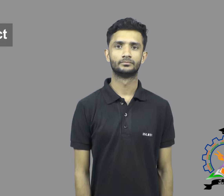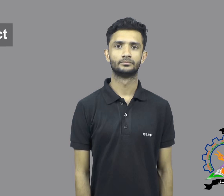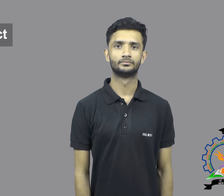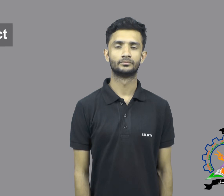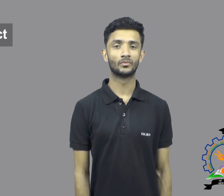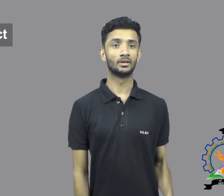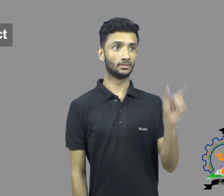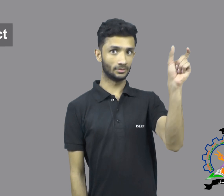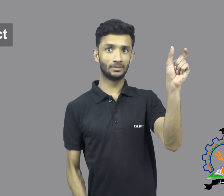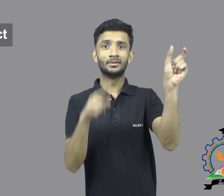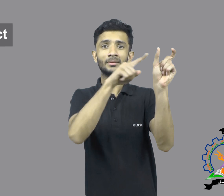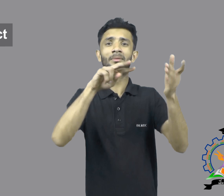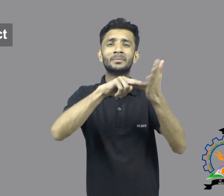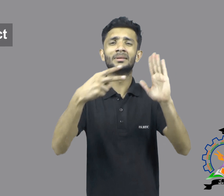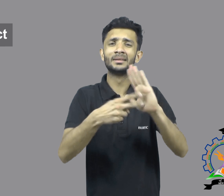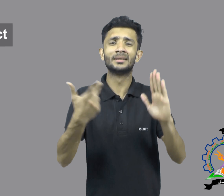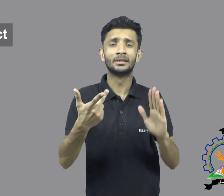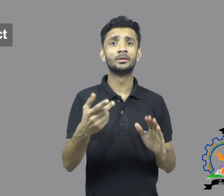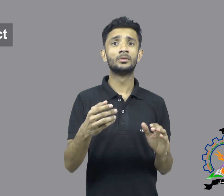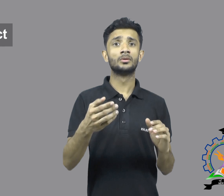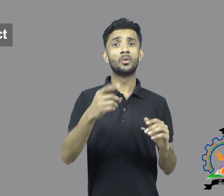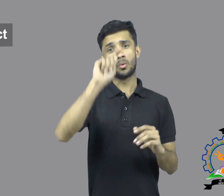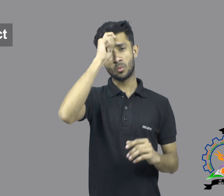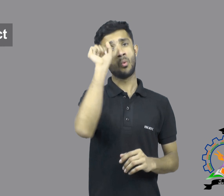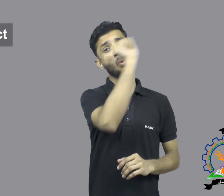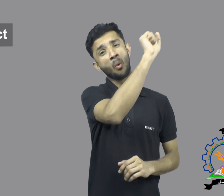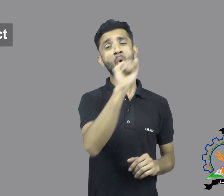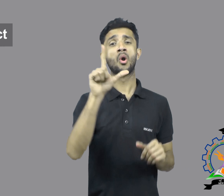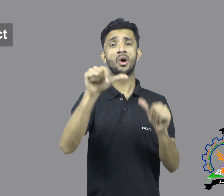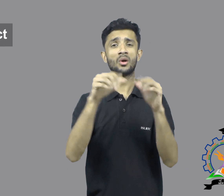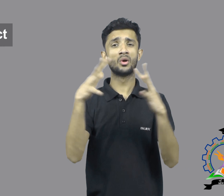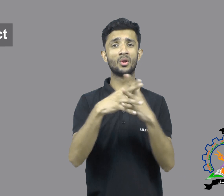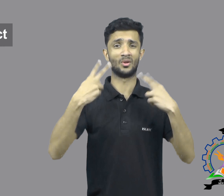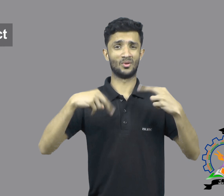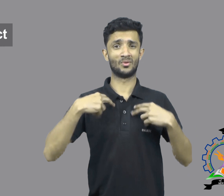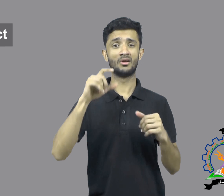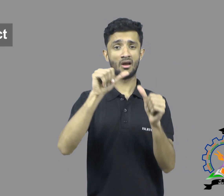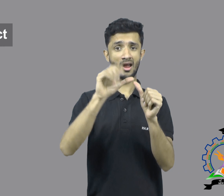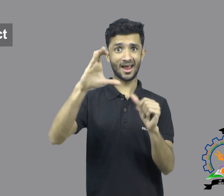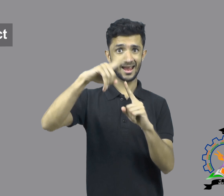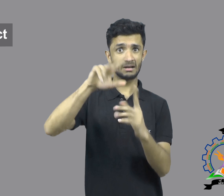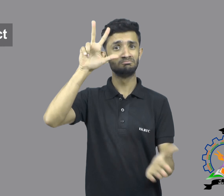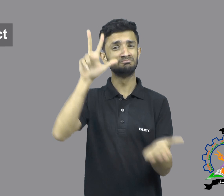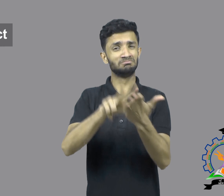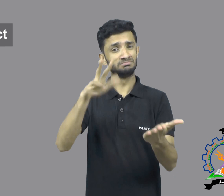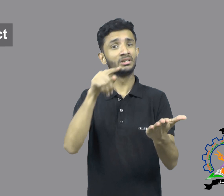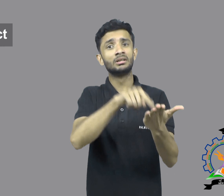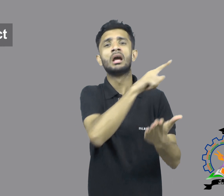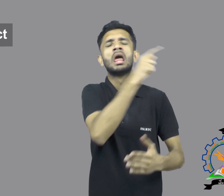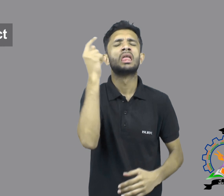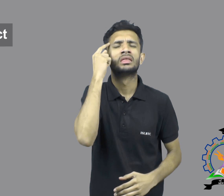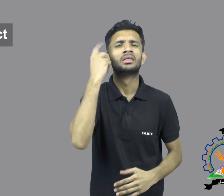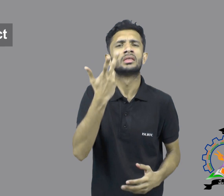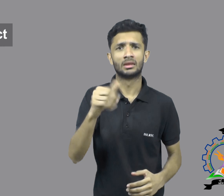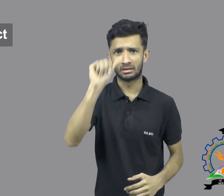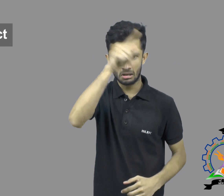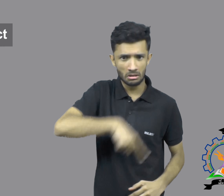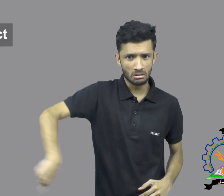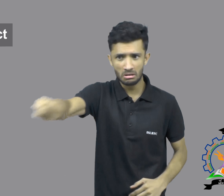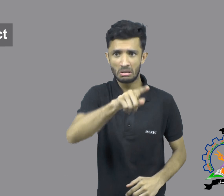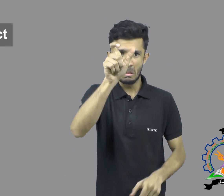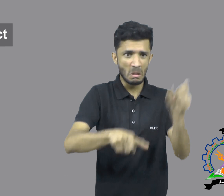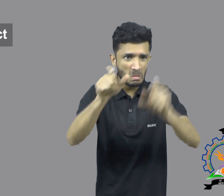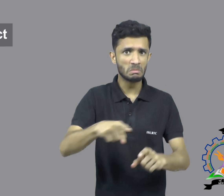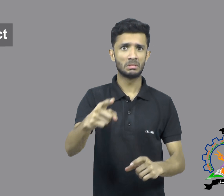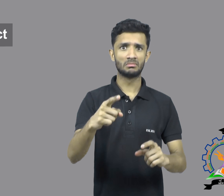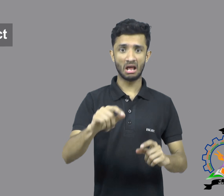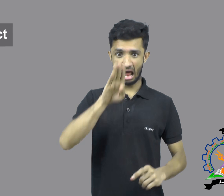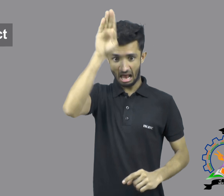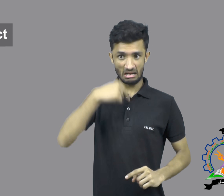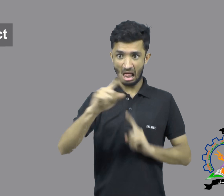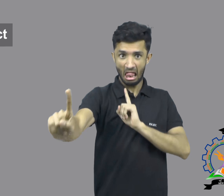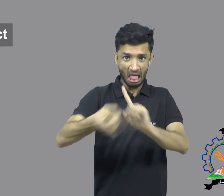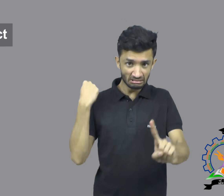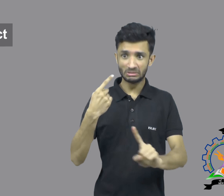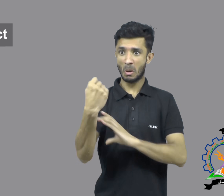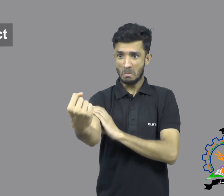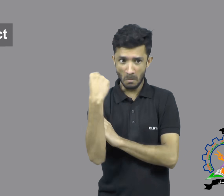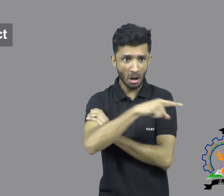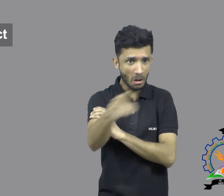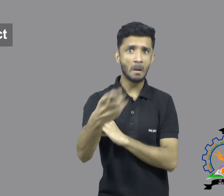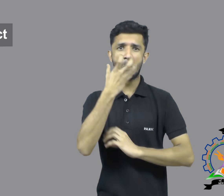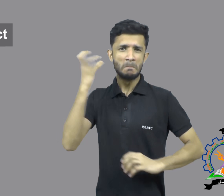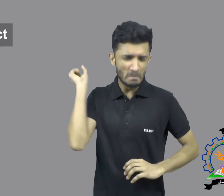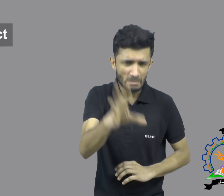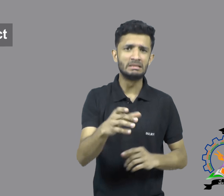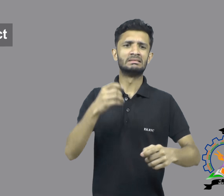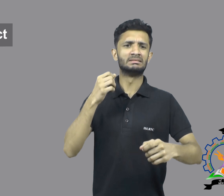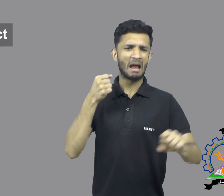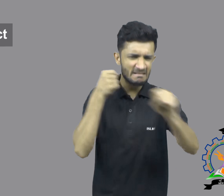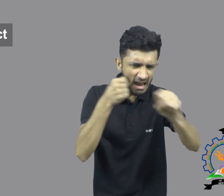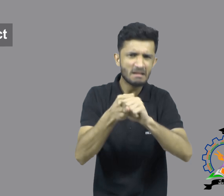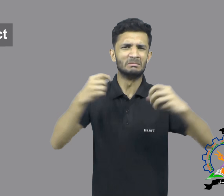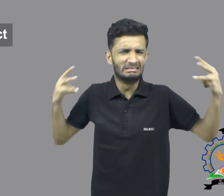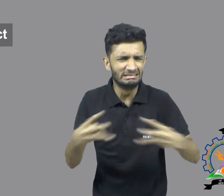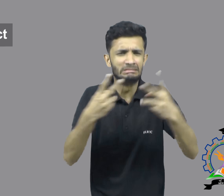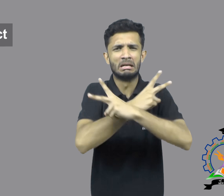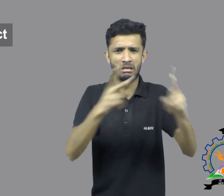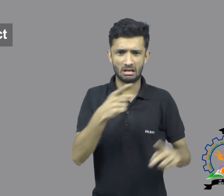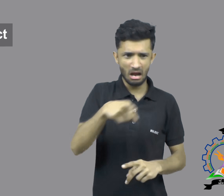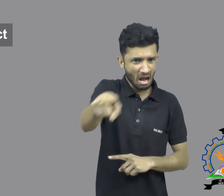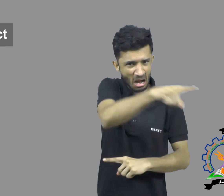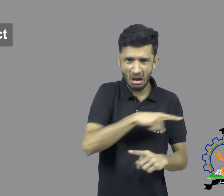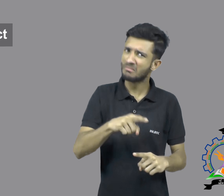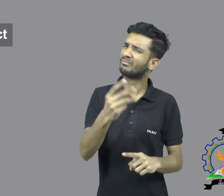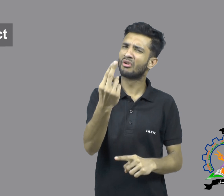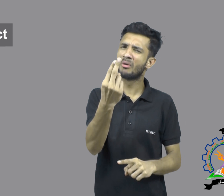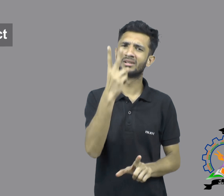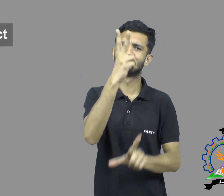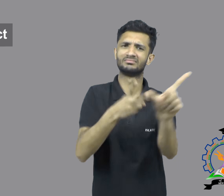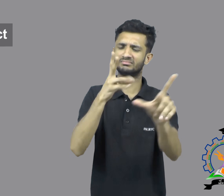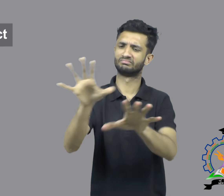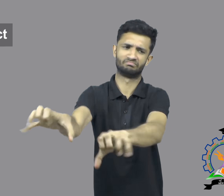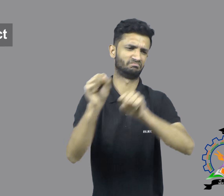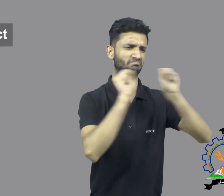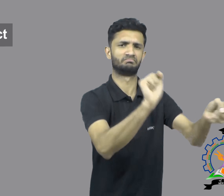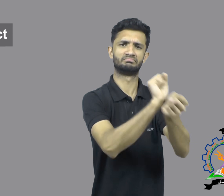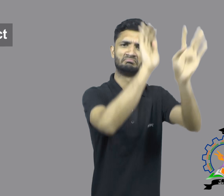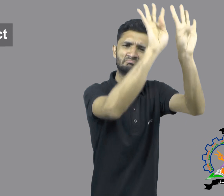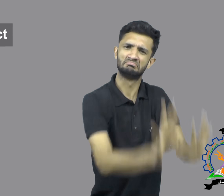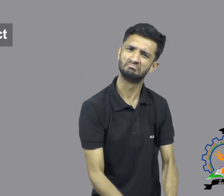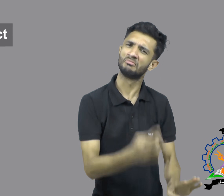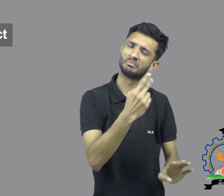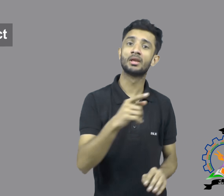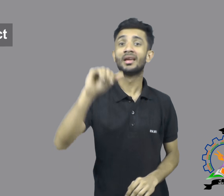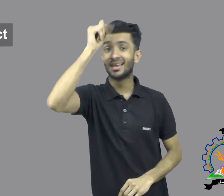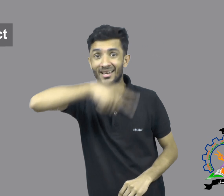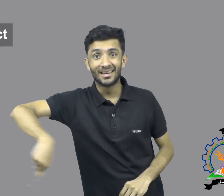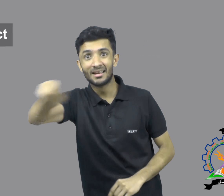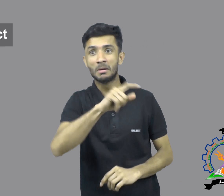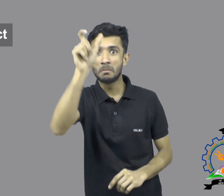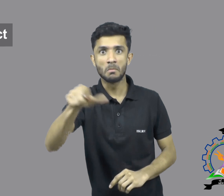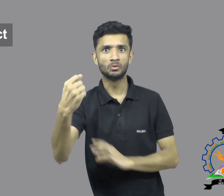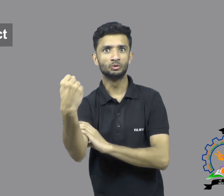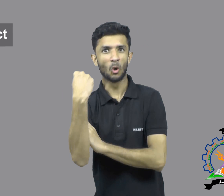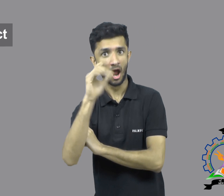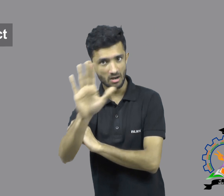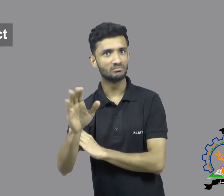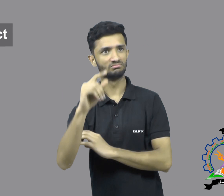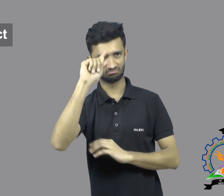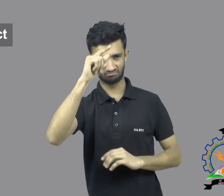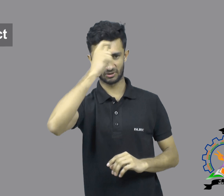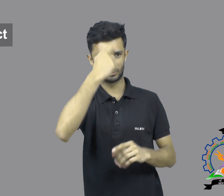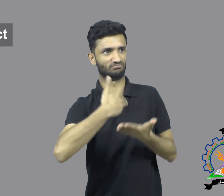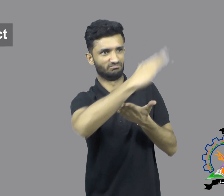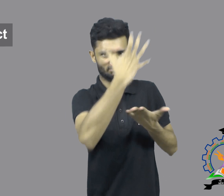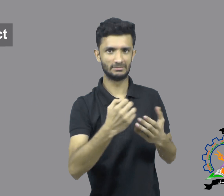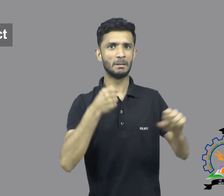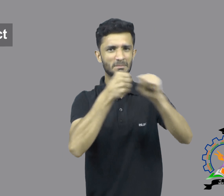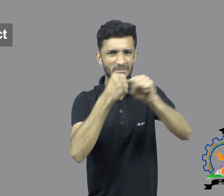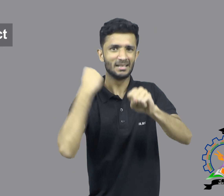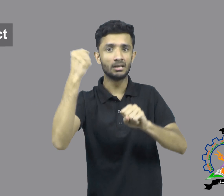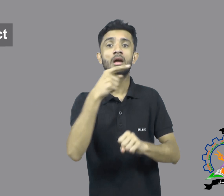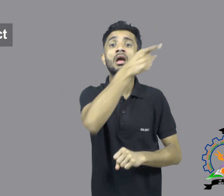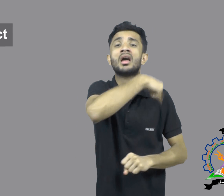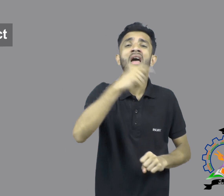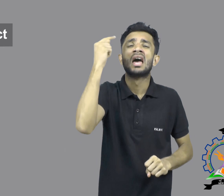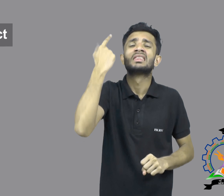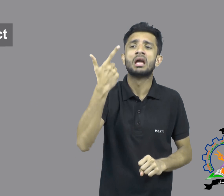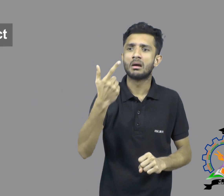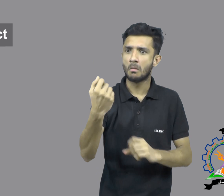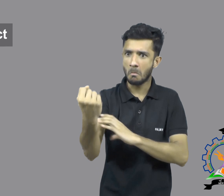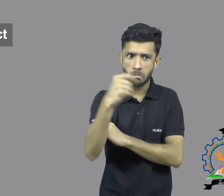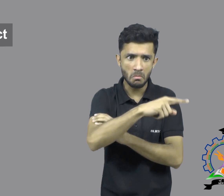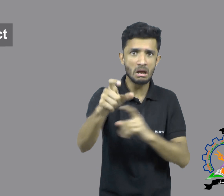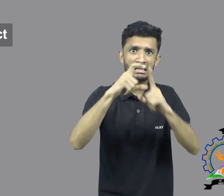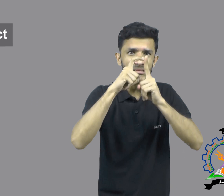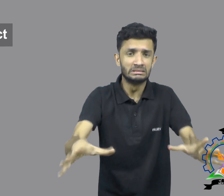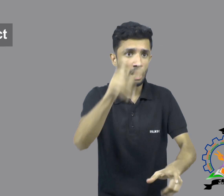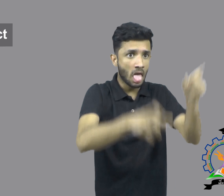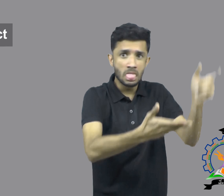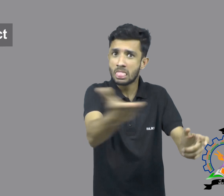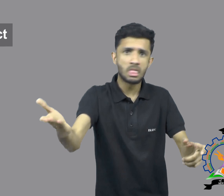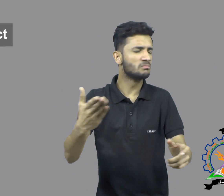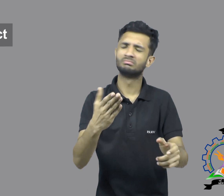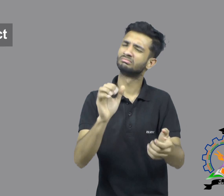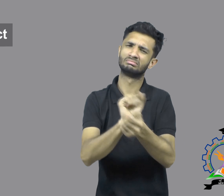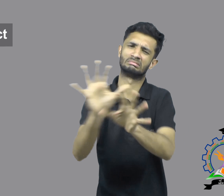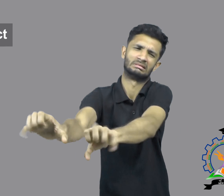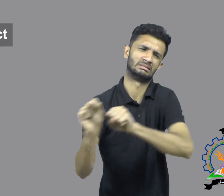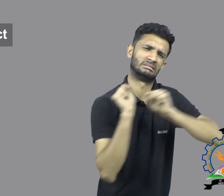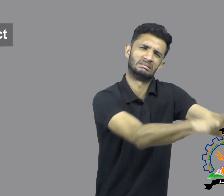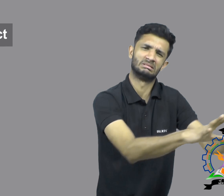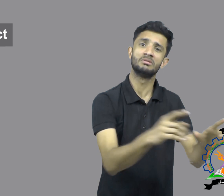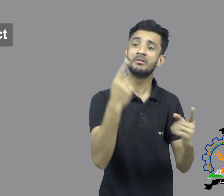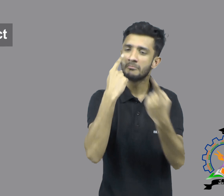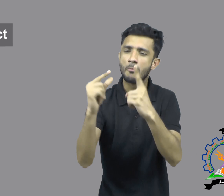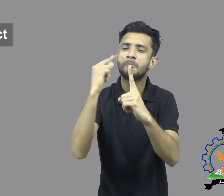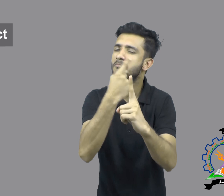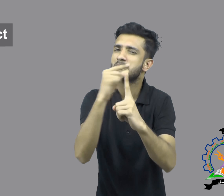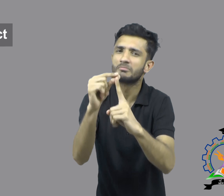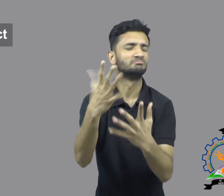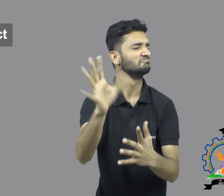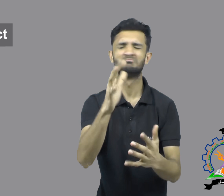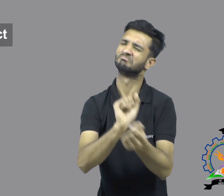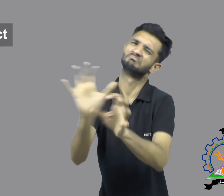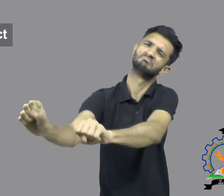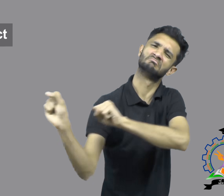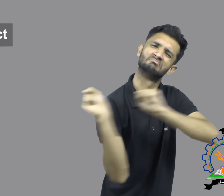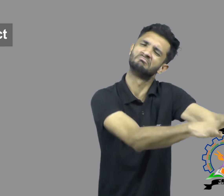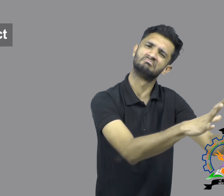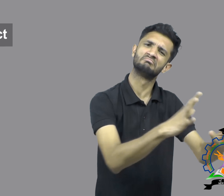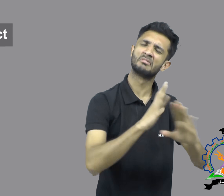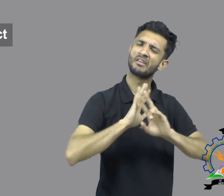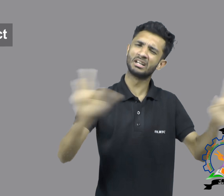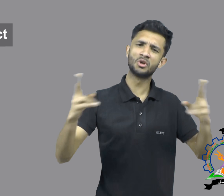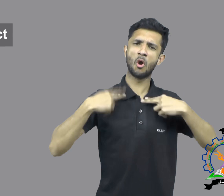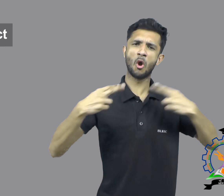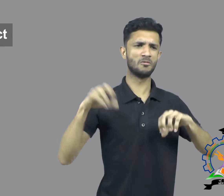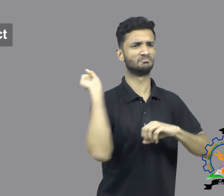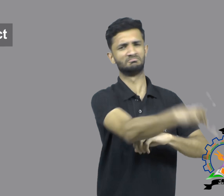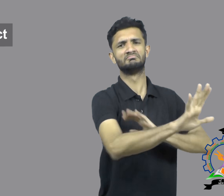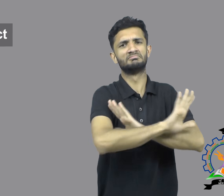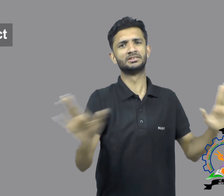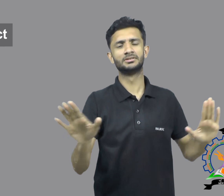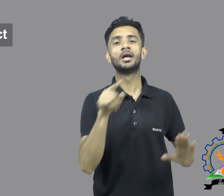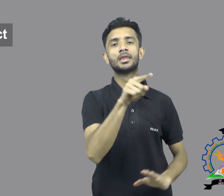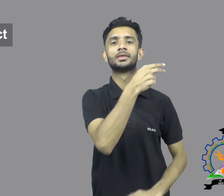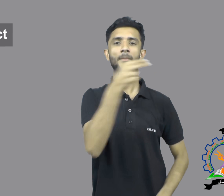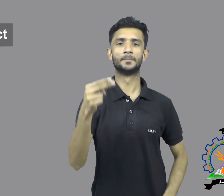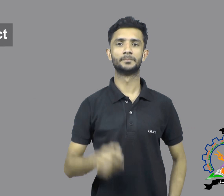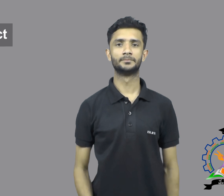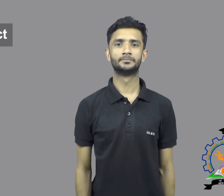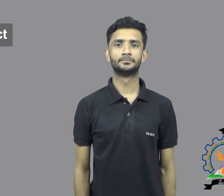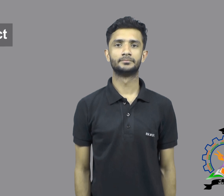Rowlatt Act